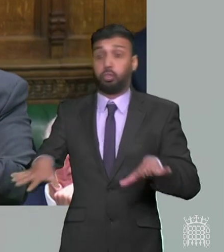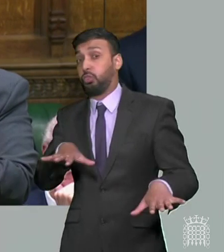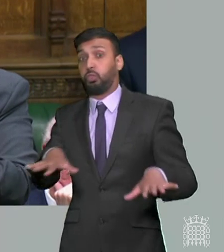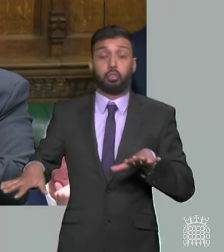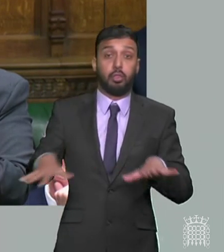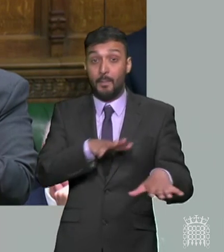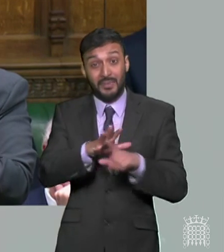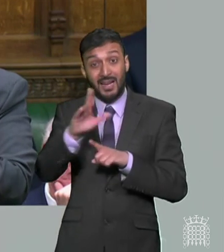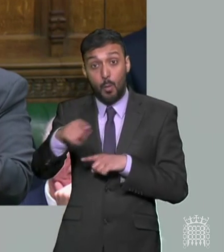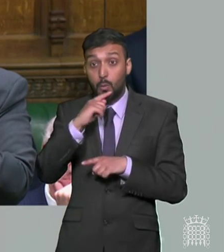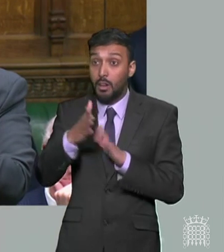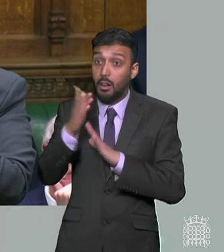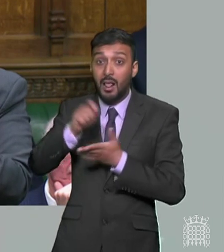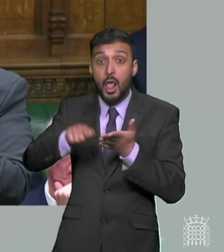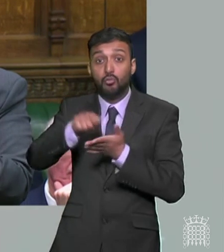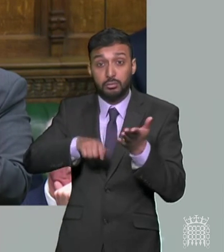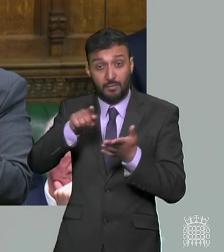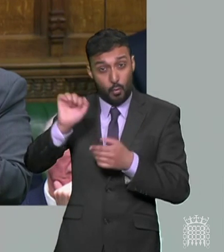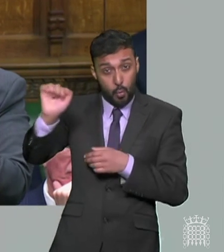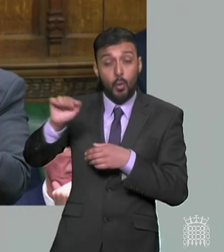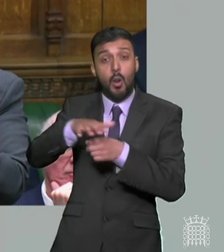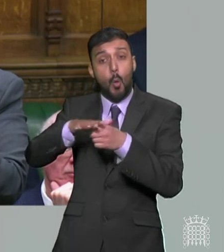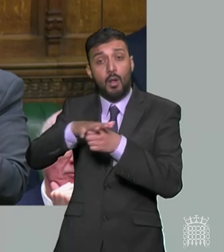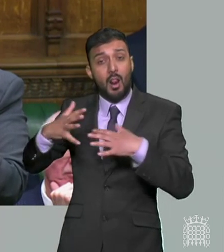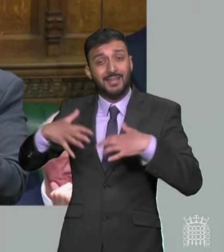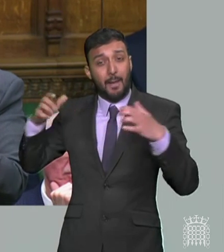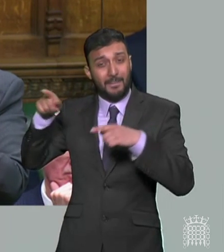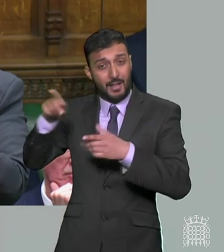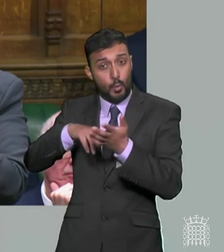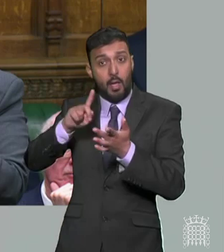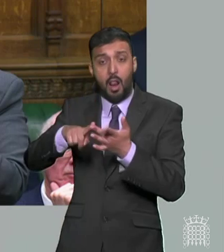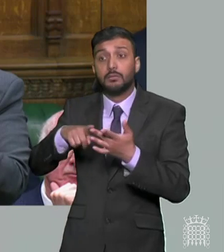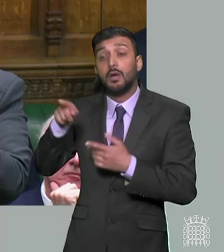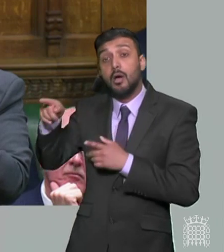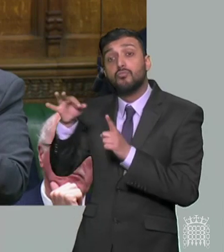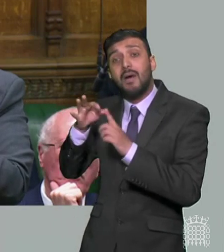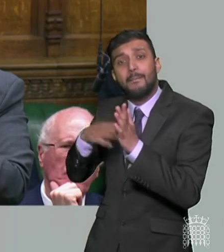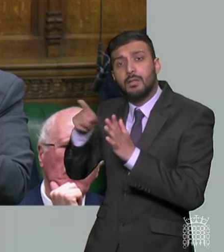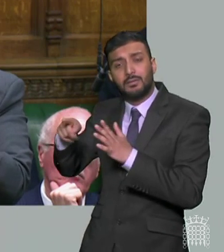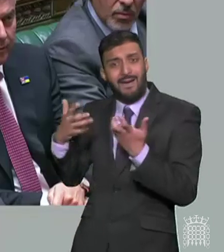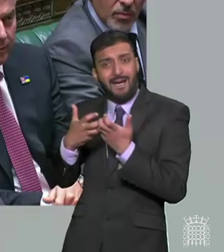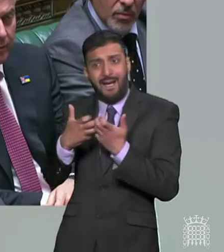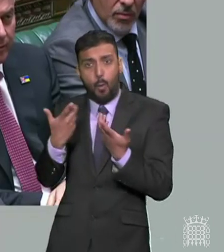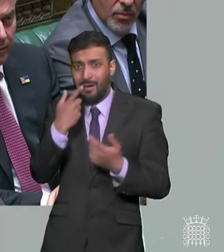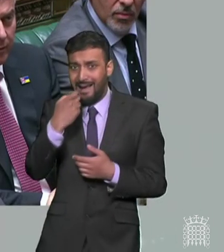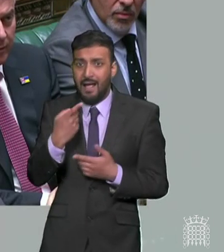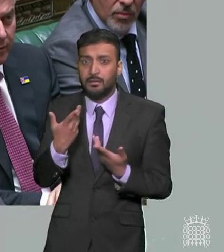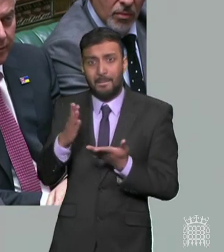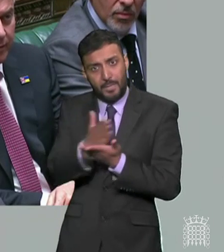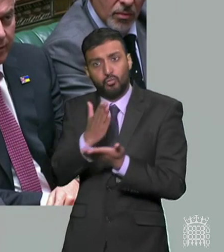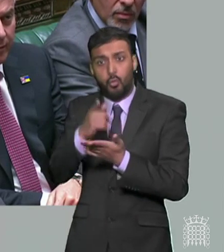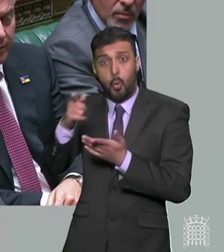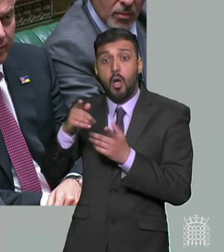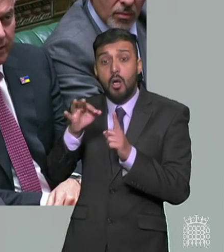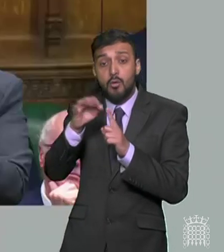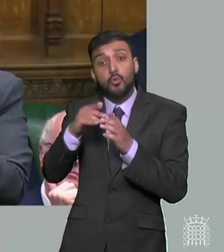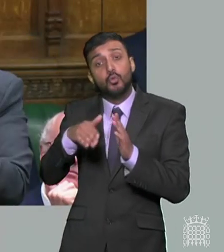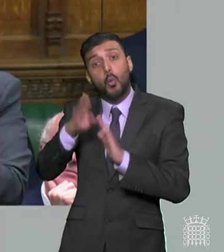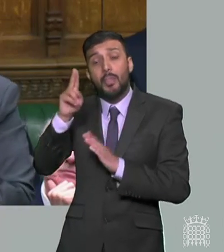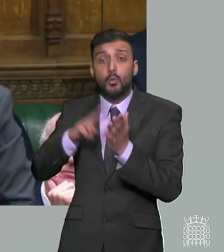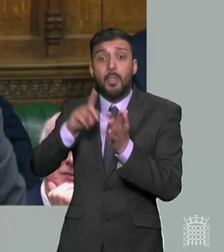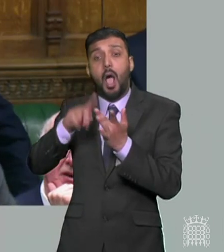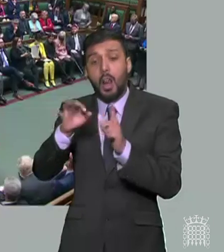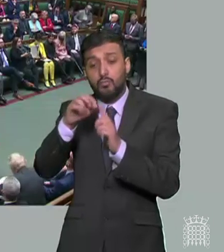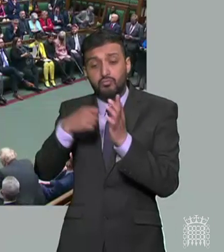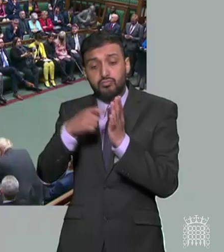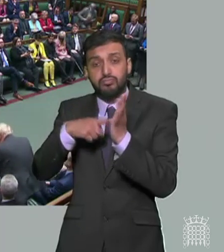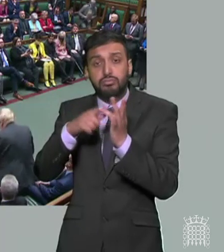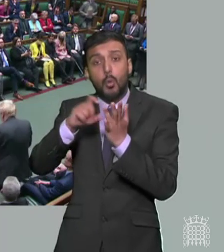What hope can the Prime Minister give them that the protocol will be removed and Northern Ireland’s place in the UK internal market will be restored?